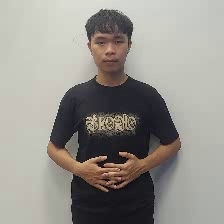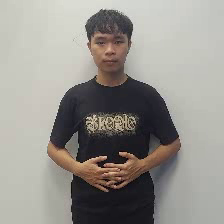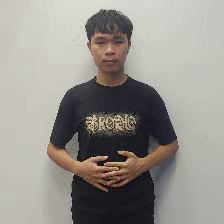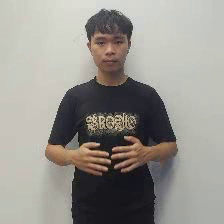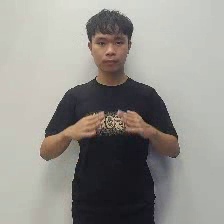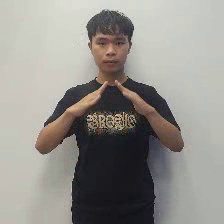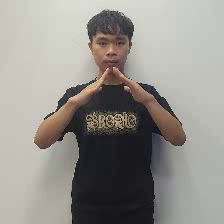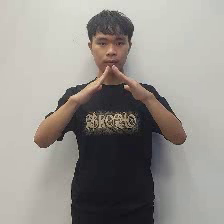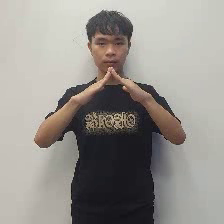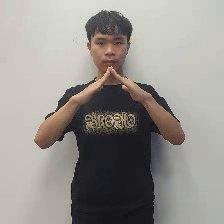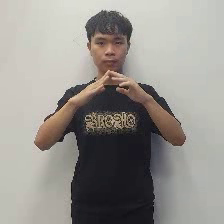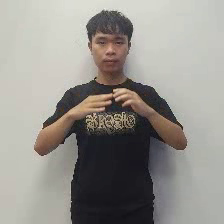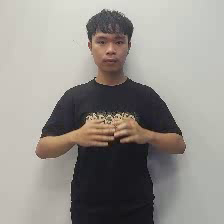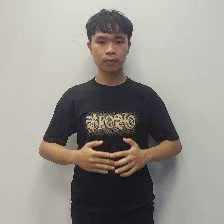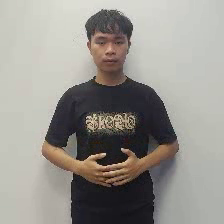Nhà